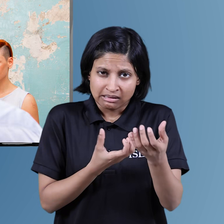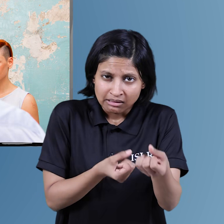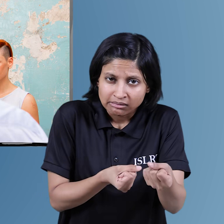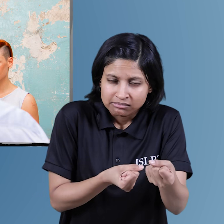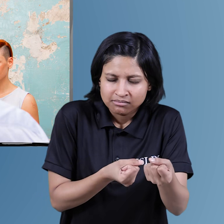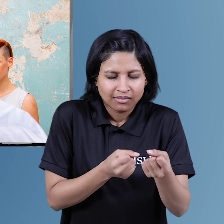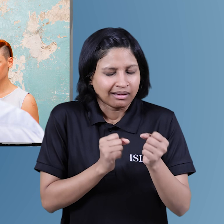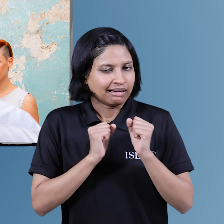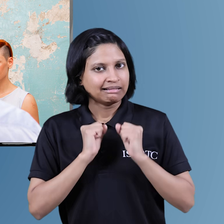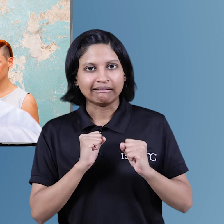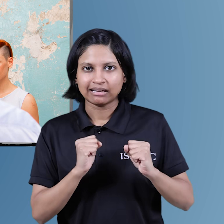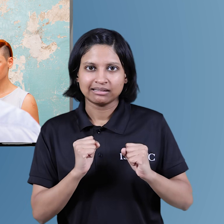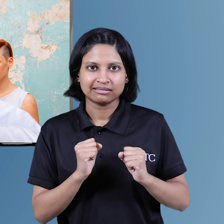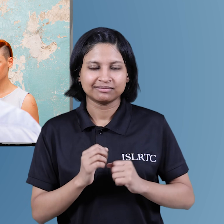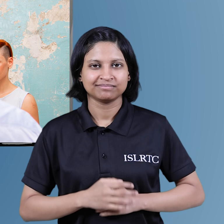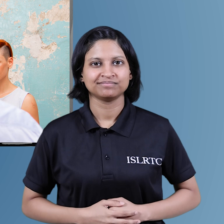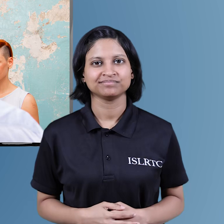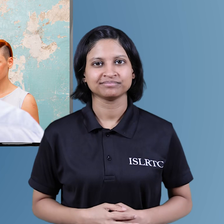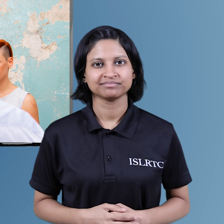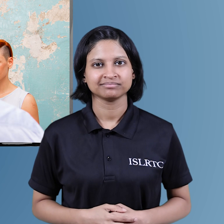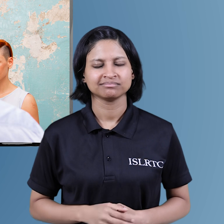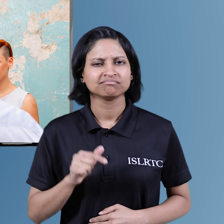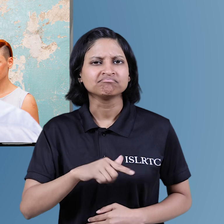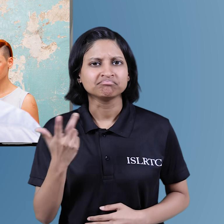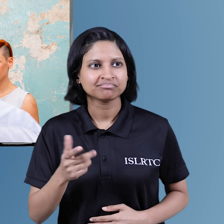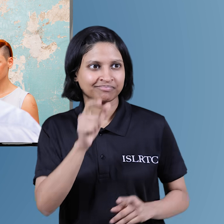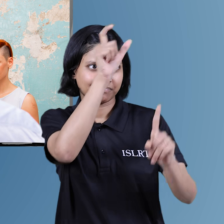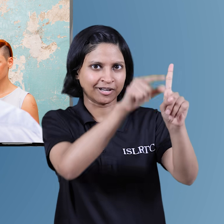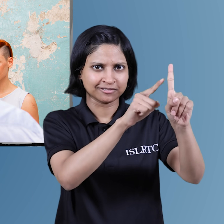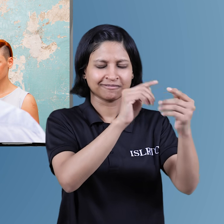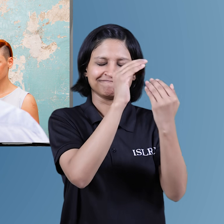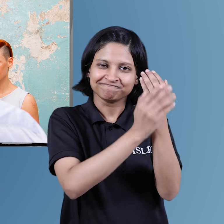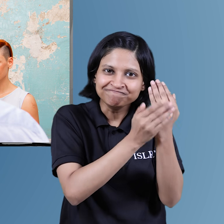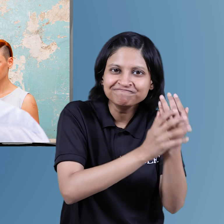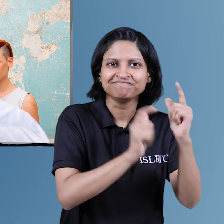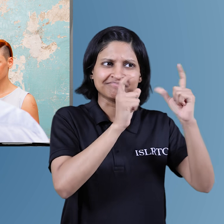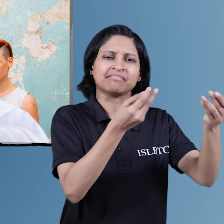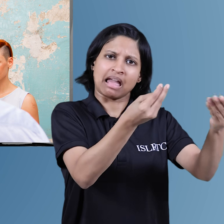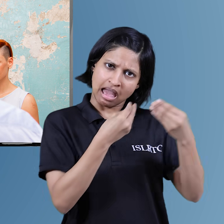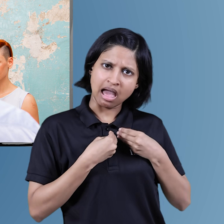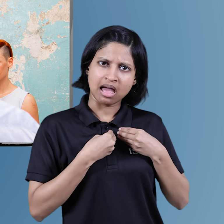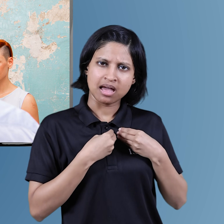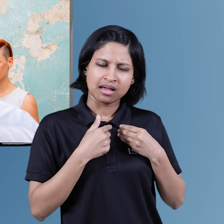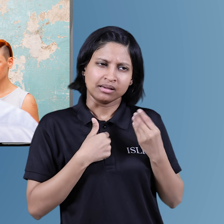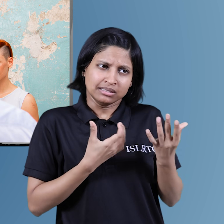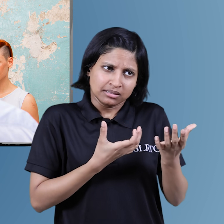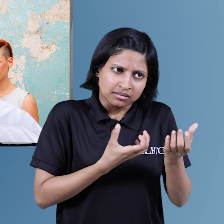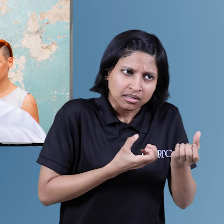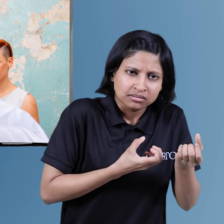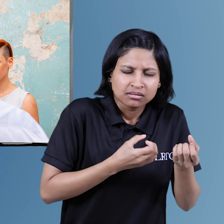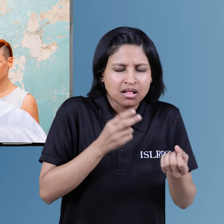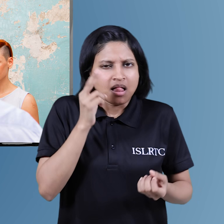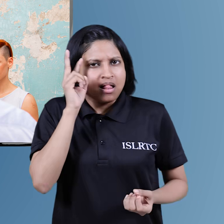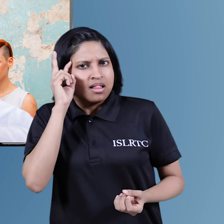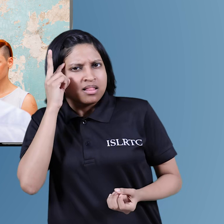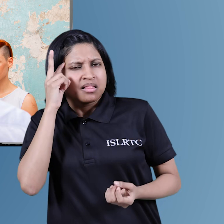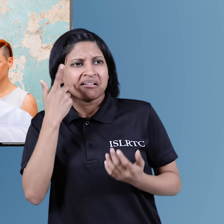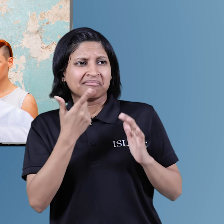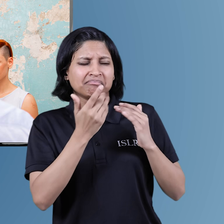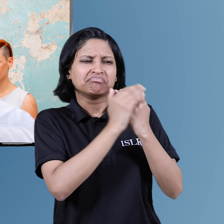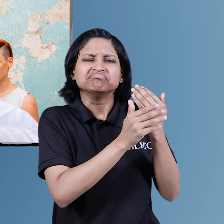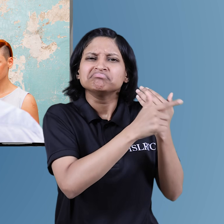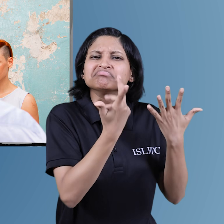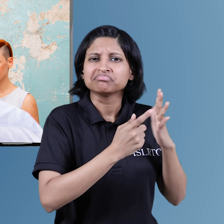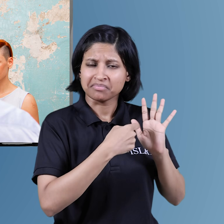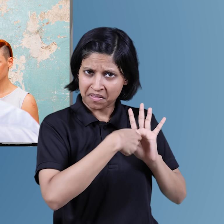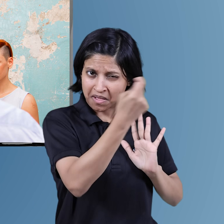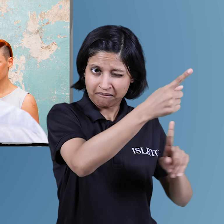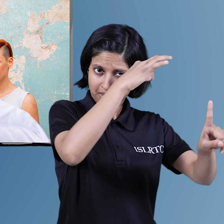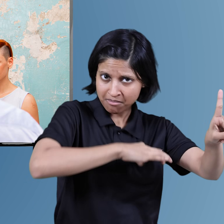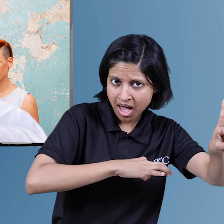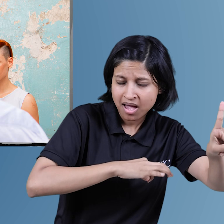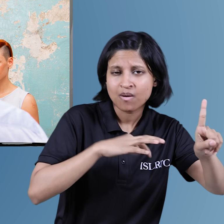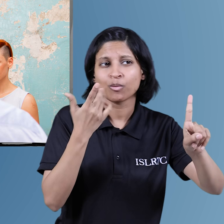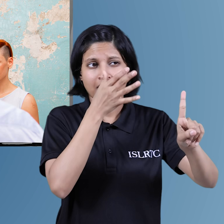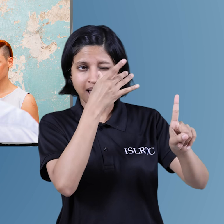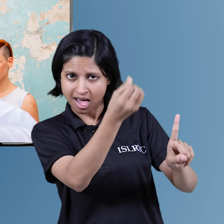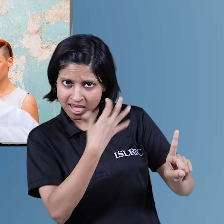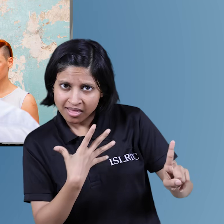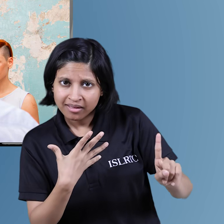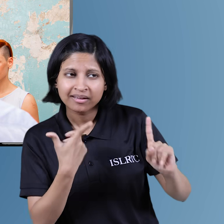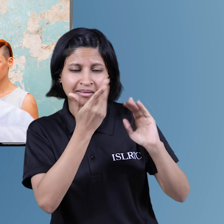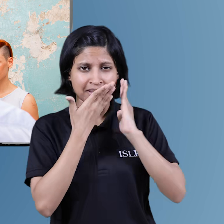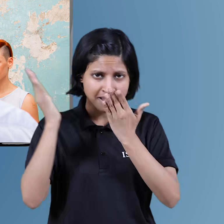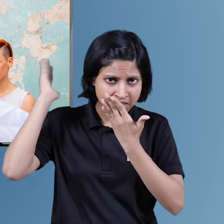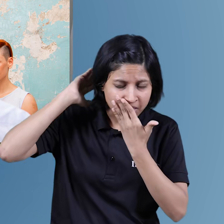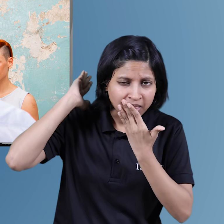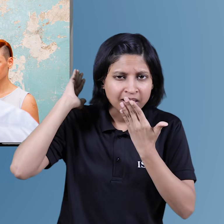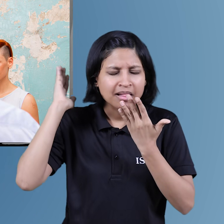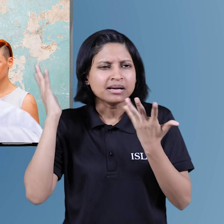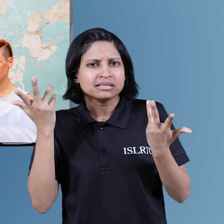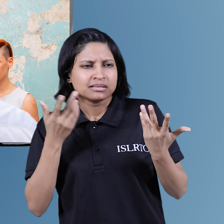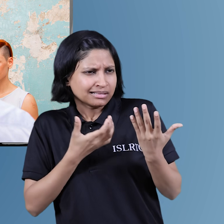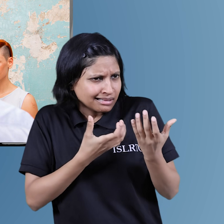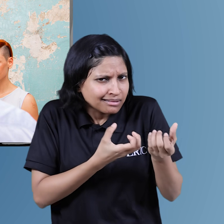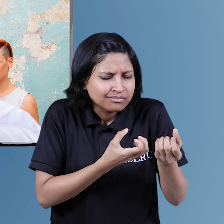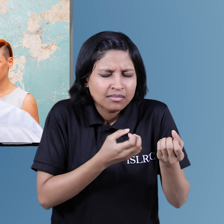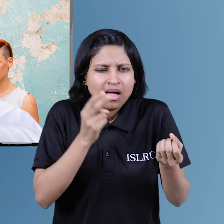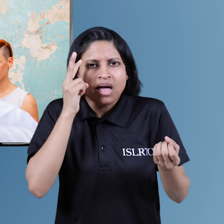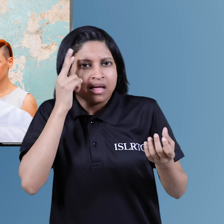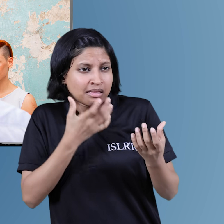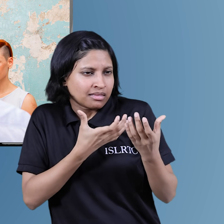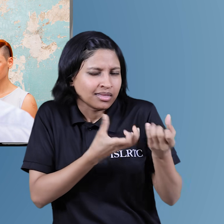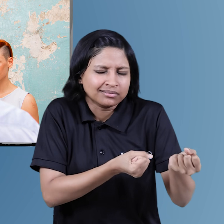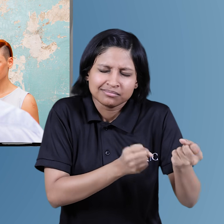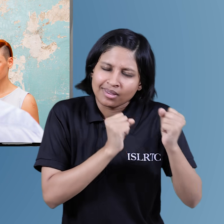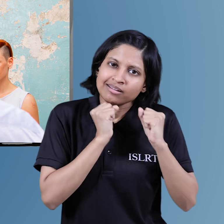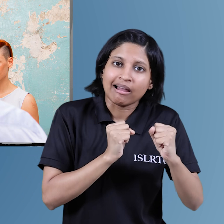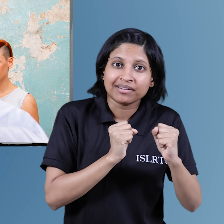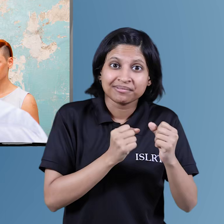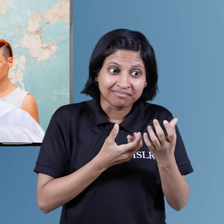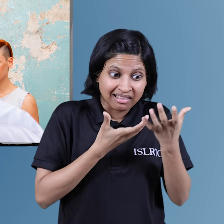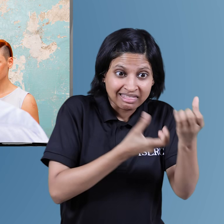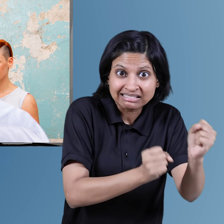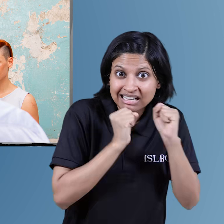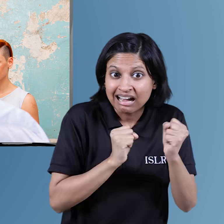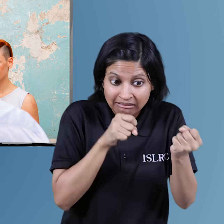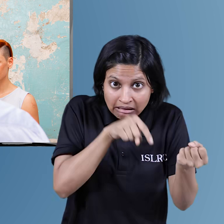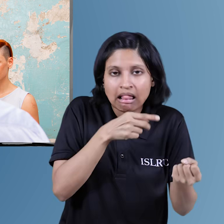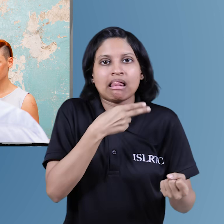Cynicism Cynicism is the belief that people mostly act out of self-interest and are often dishonest. It means doubting others' true intentions.